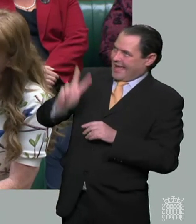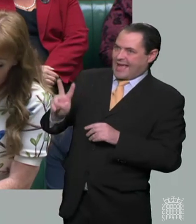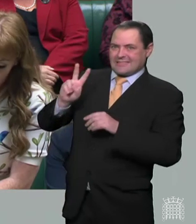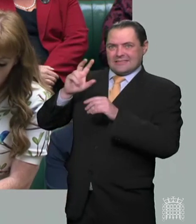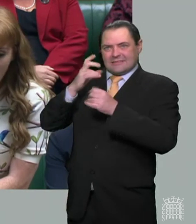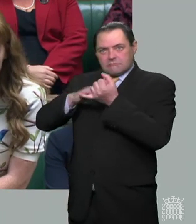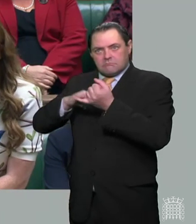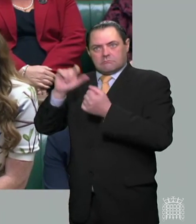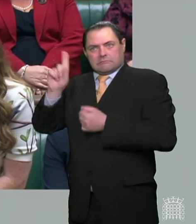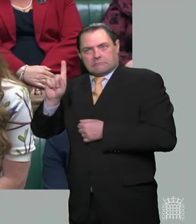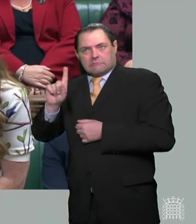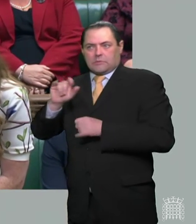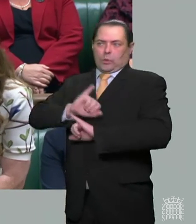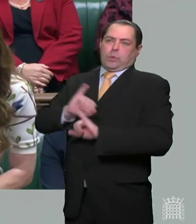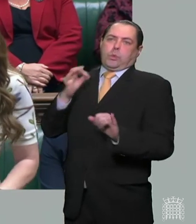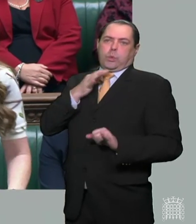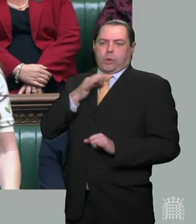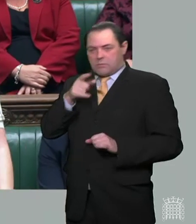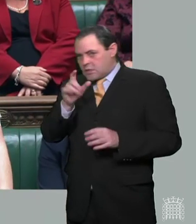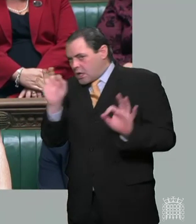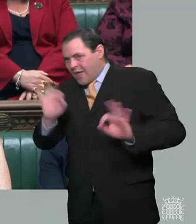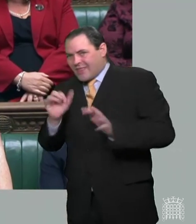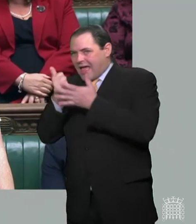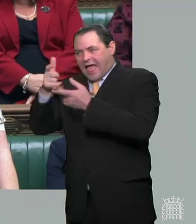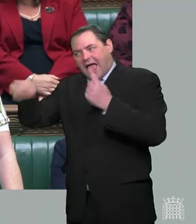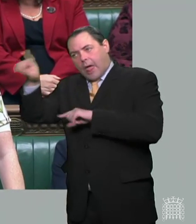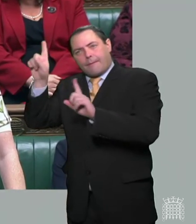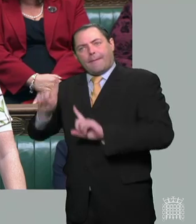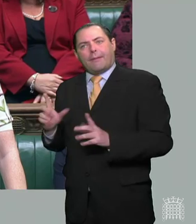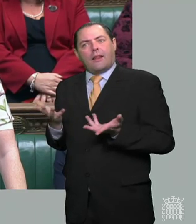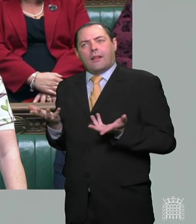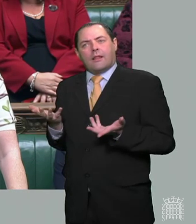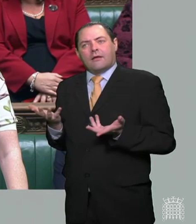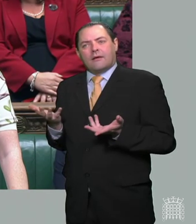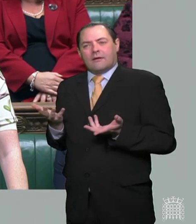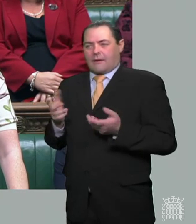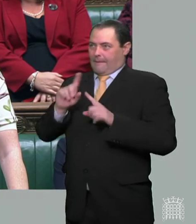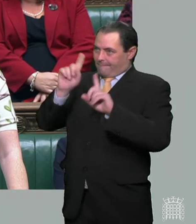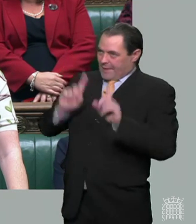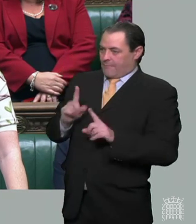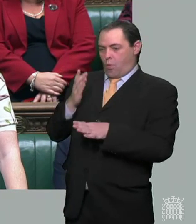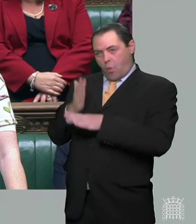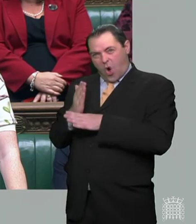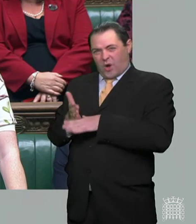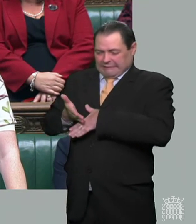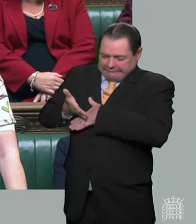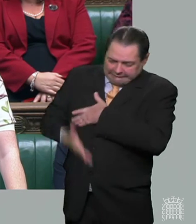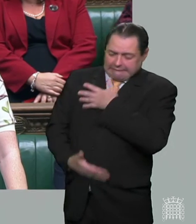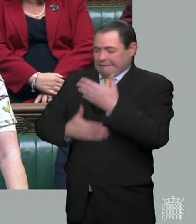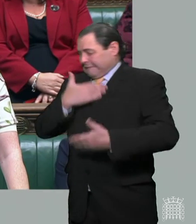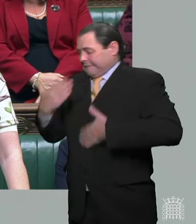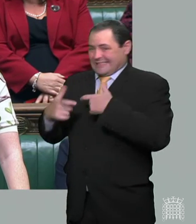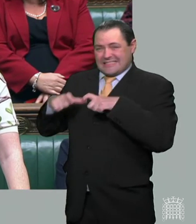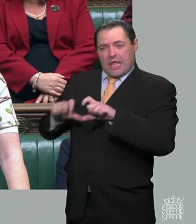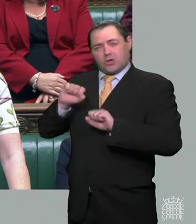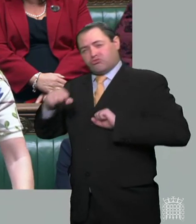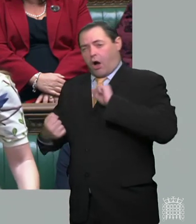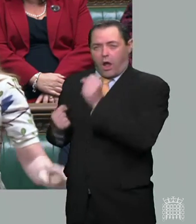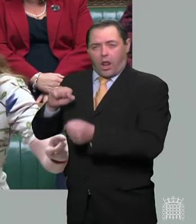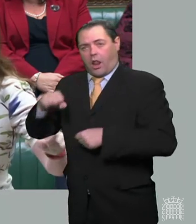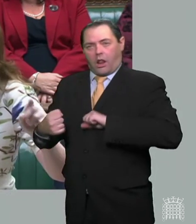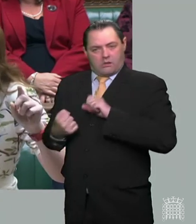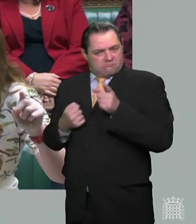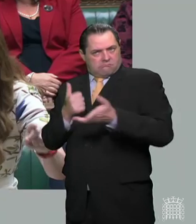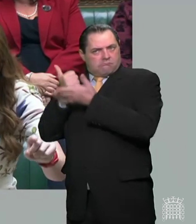And there we have it—absolutely nothing to help the people up and down the country who are working themselves to the ground and are still struggling to make ends meet.